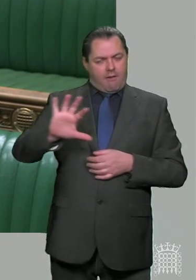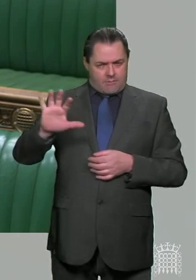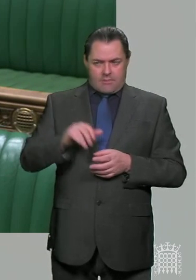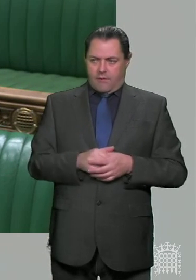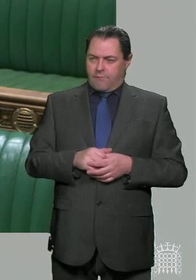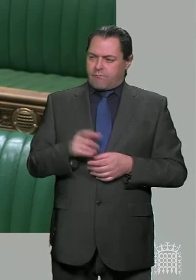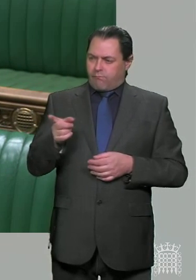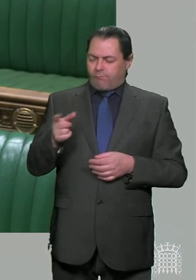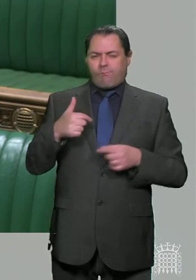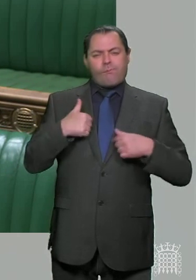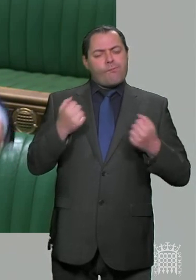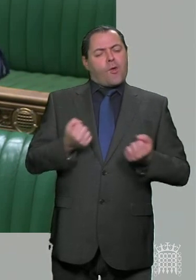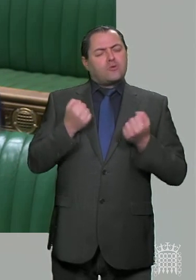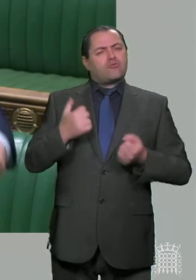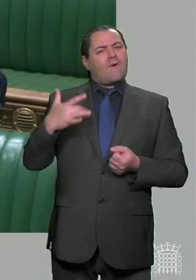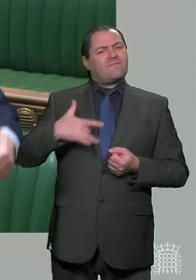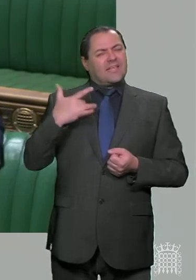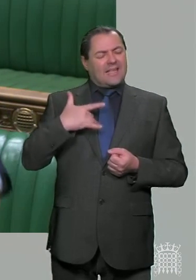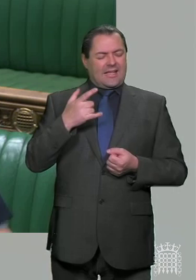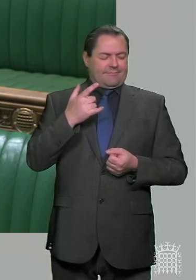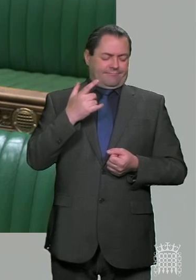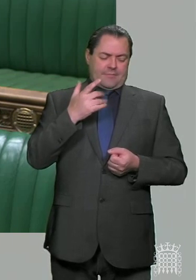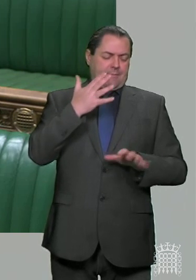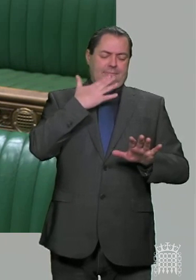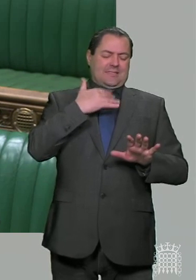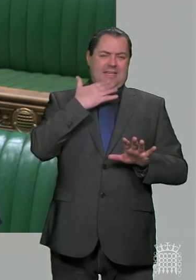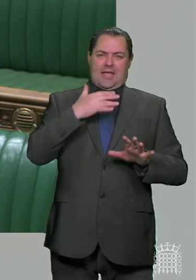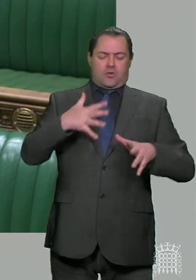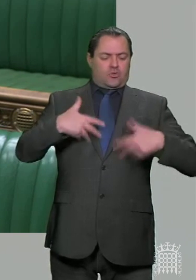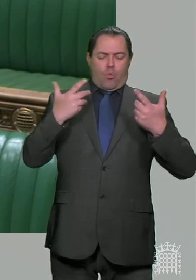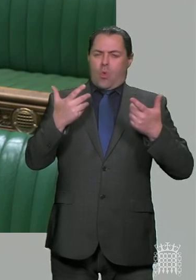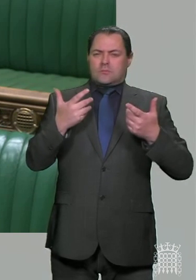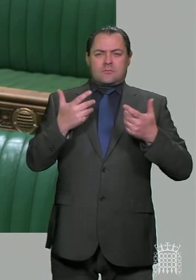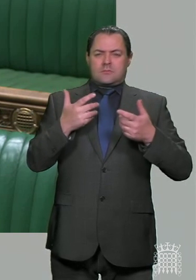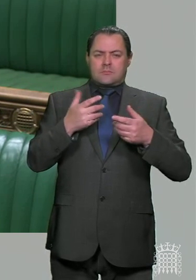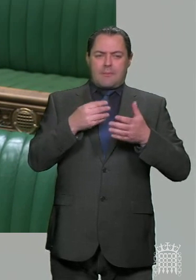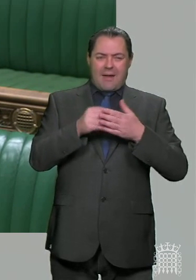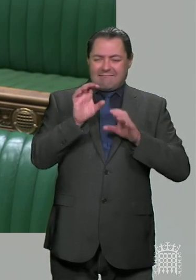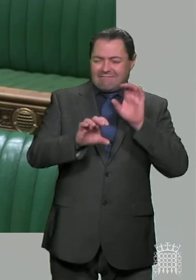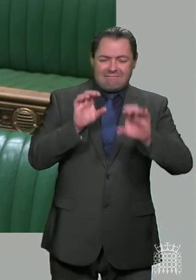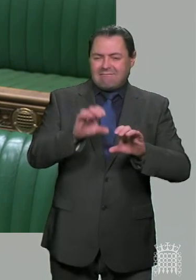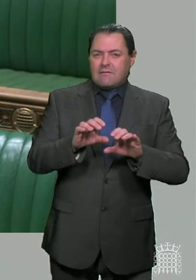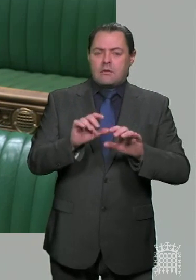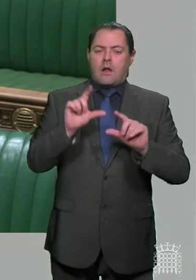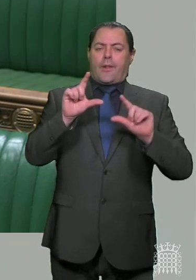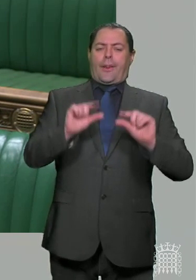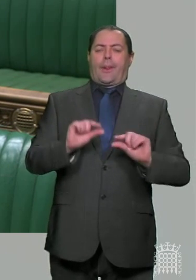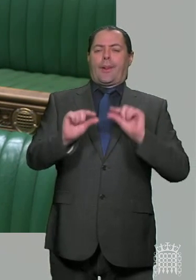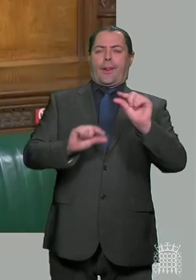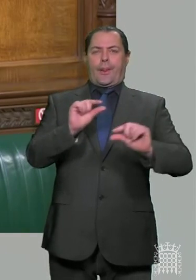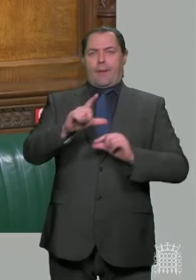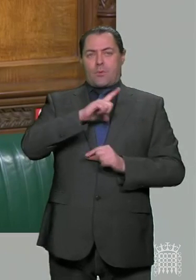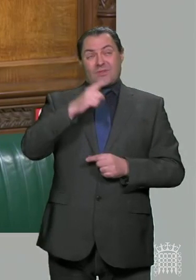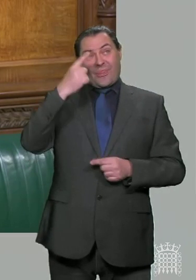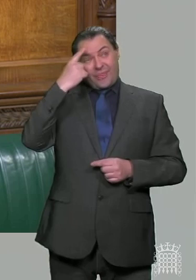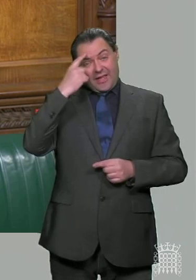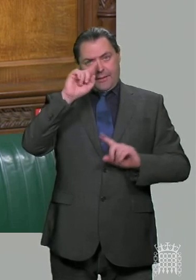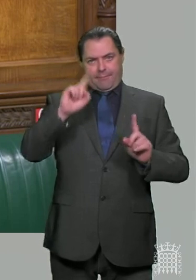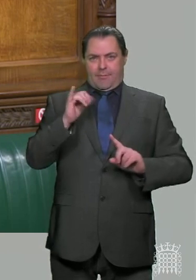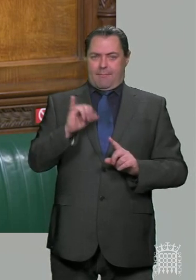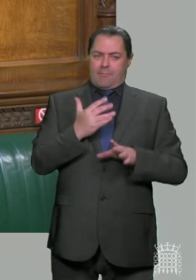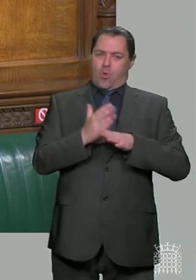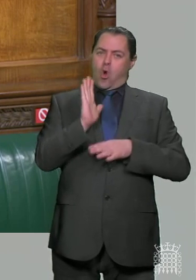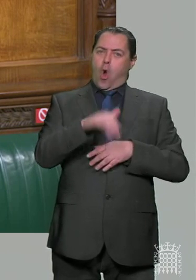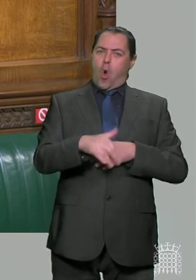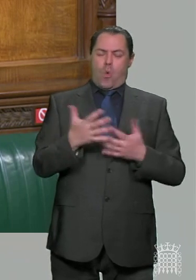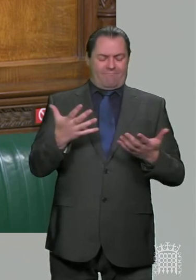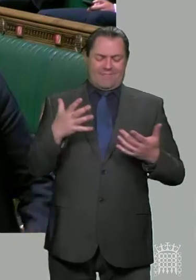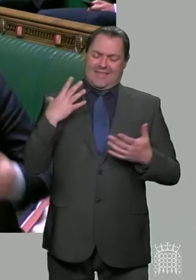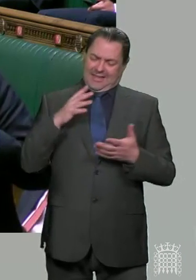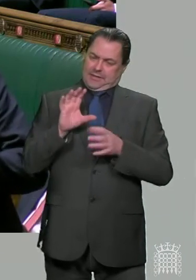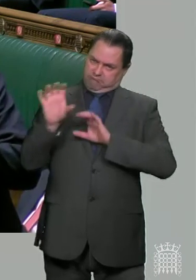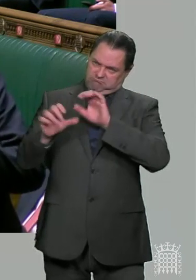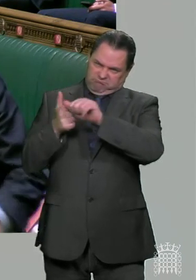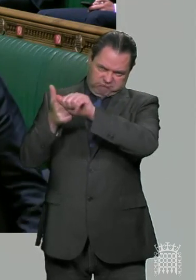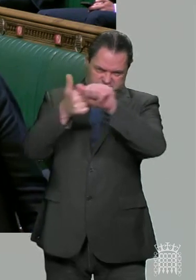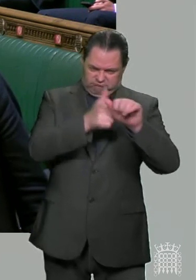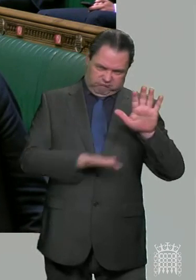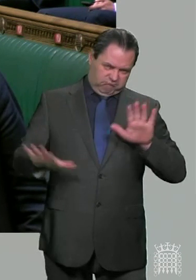However, my strong feeling is that it would be a mistake now to go slow on investment in infrastructure purely on the basis that we think people will start working from home.